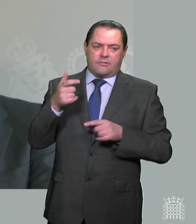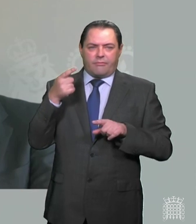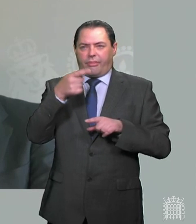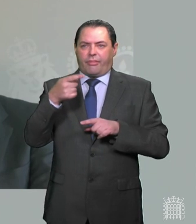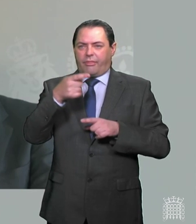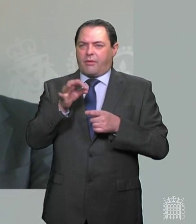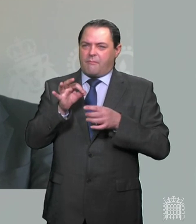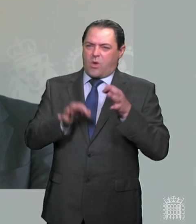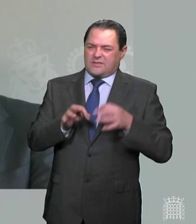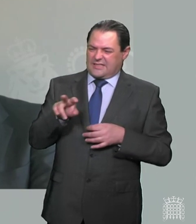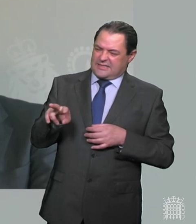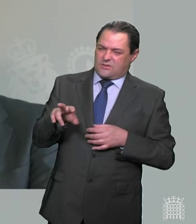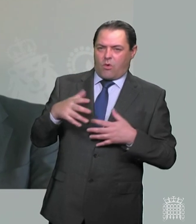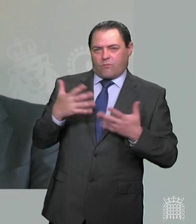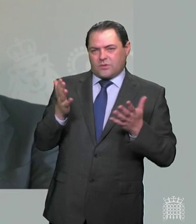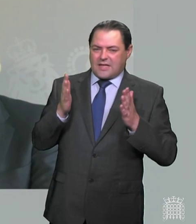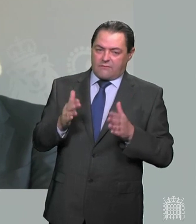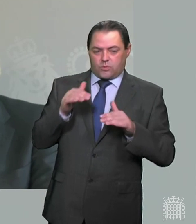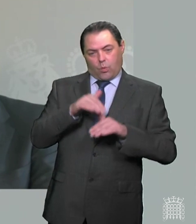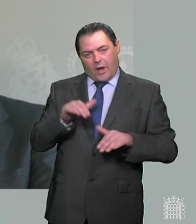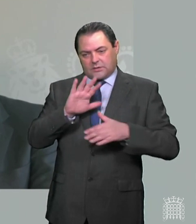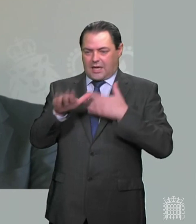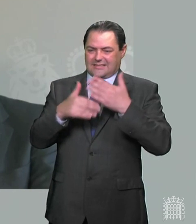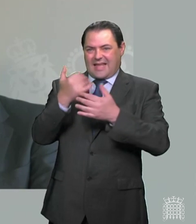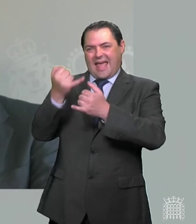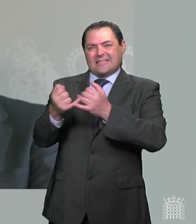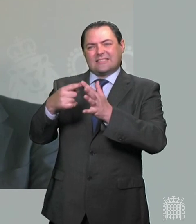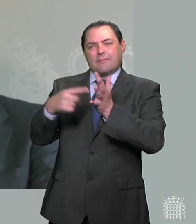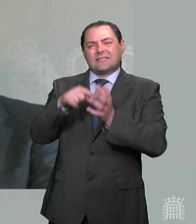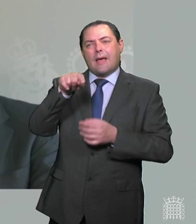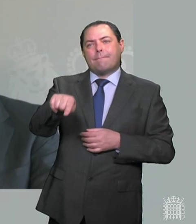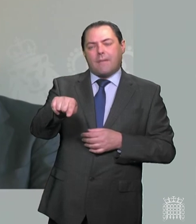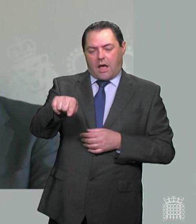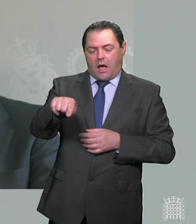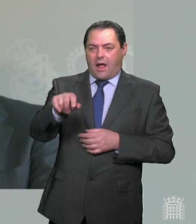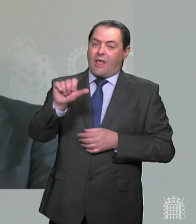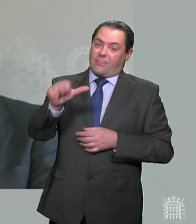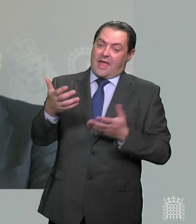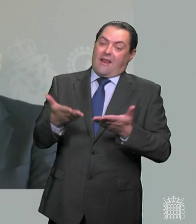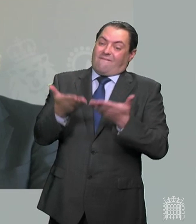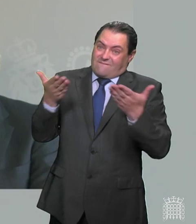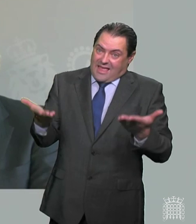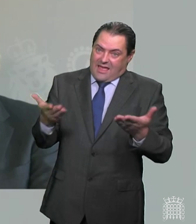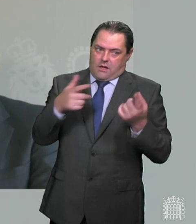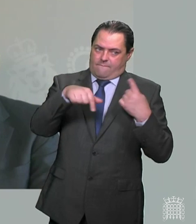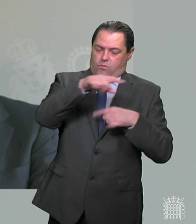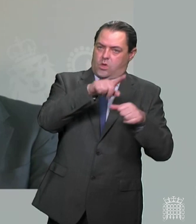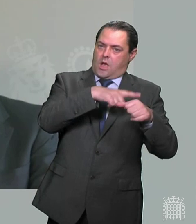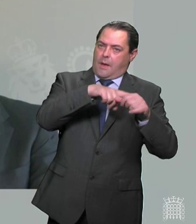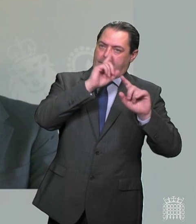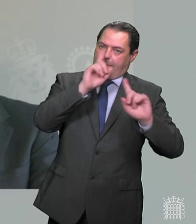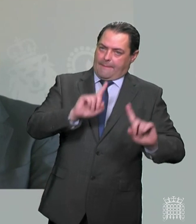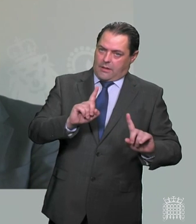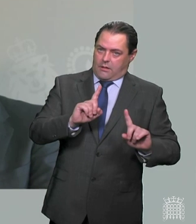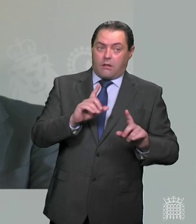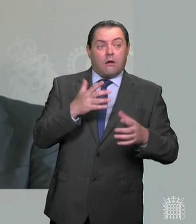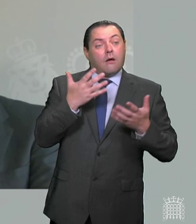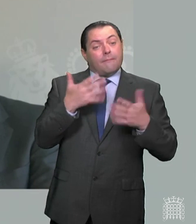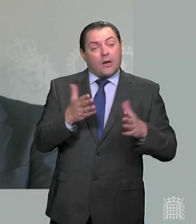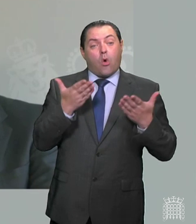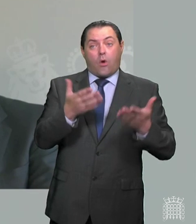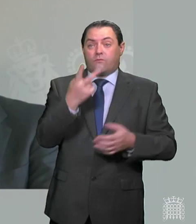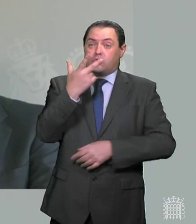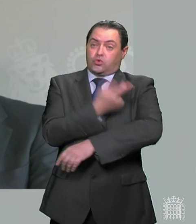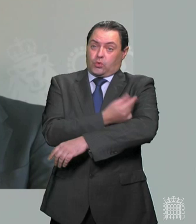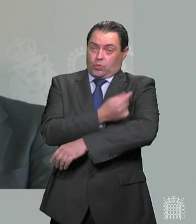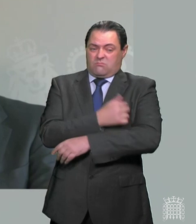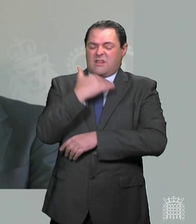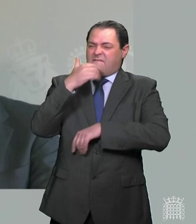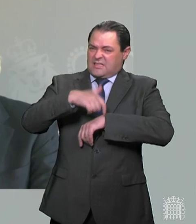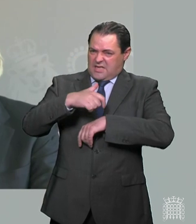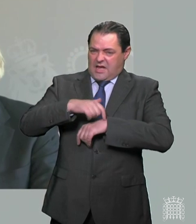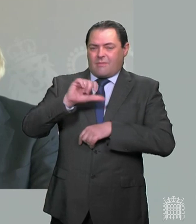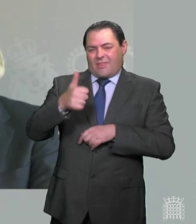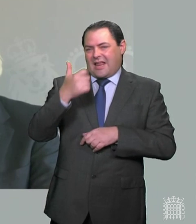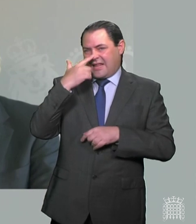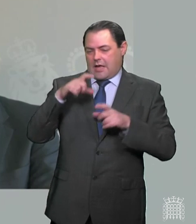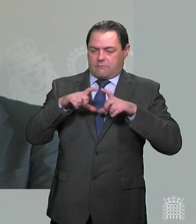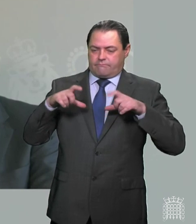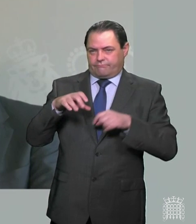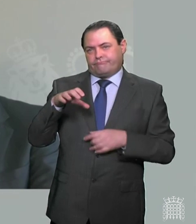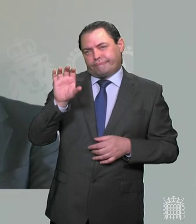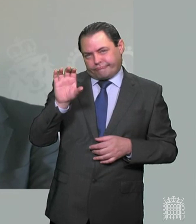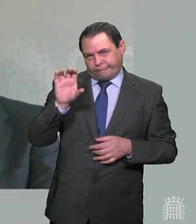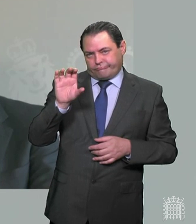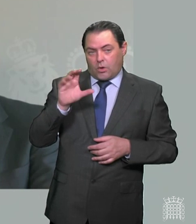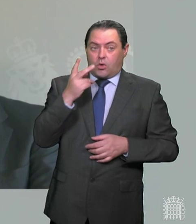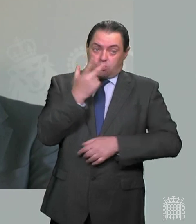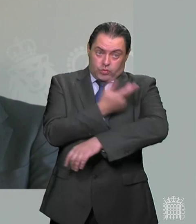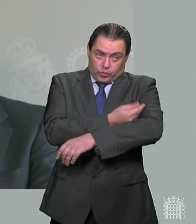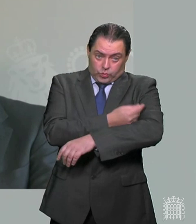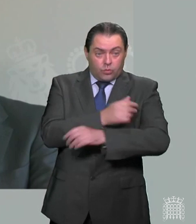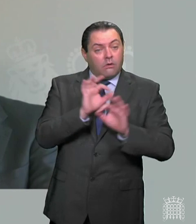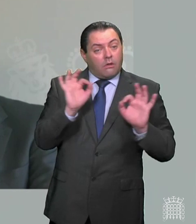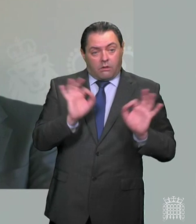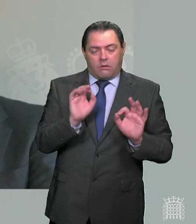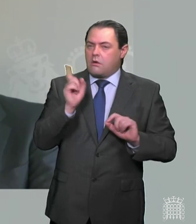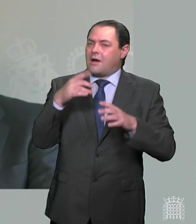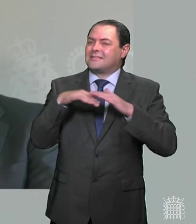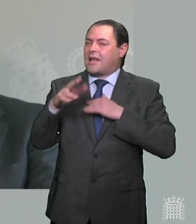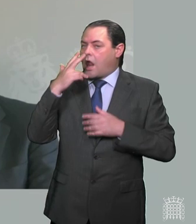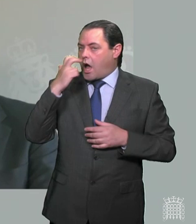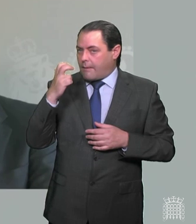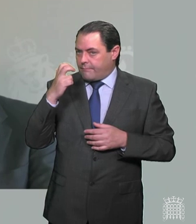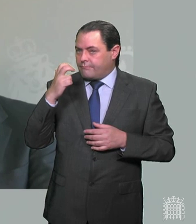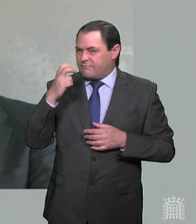Everybody can see that we have to wait until the end of September—by which time, this is only fair to the younger generation, they will all have been offered two jabs—before we consider something like asking people to be double-jabbed before they go into a nightclub.